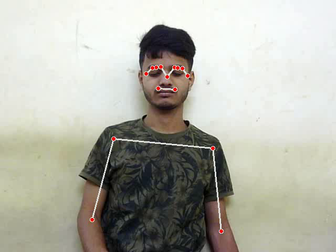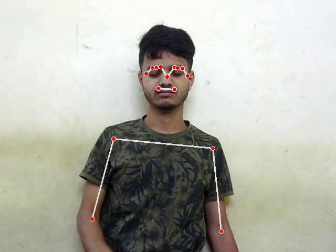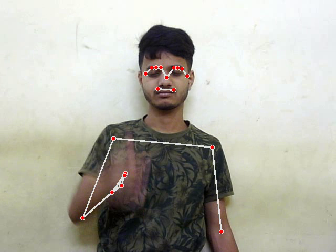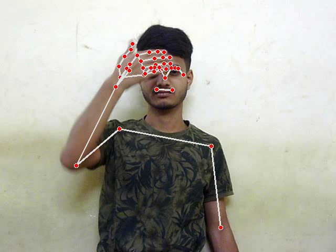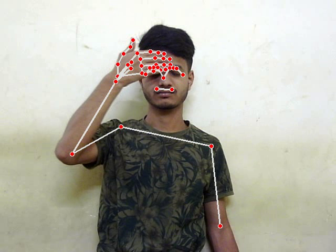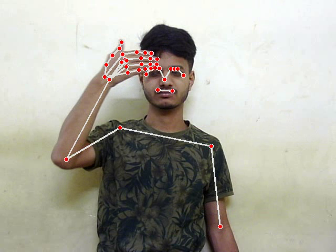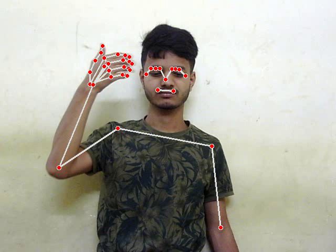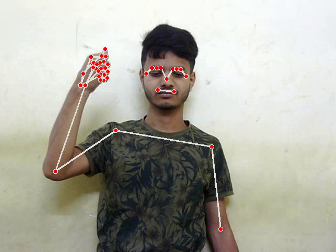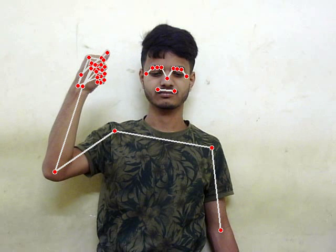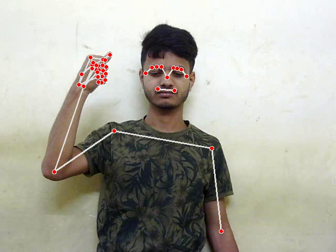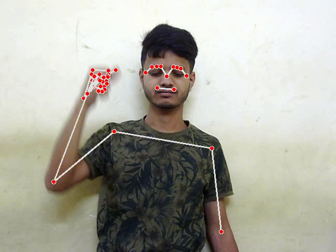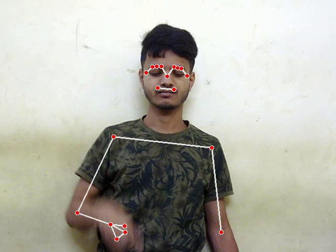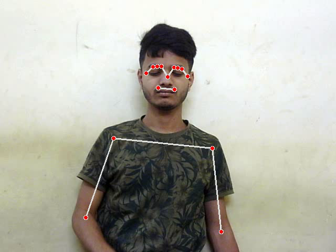forget